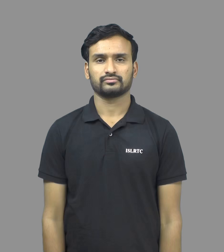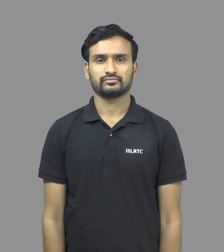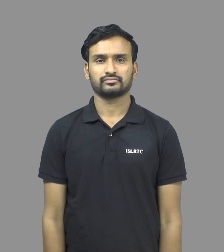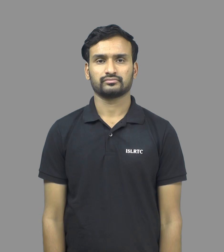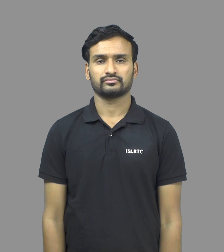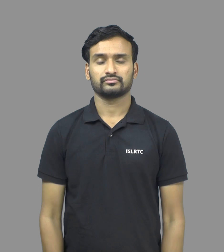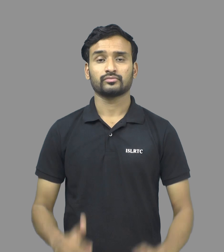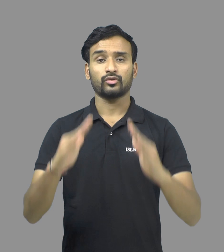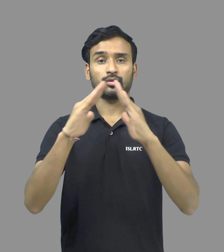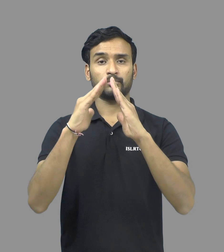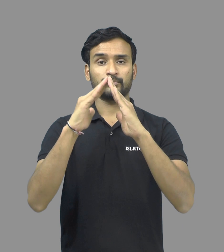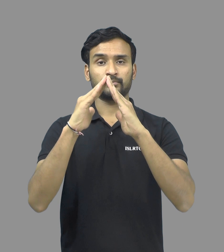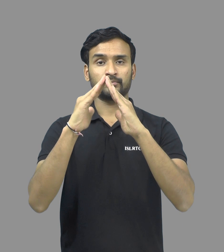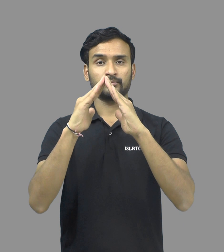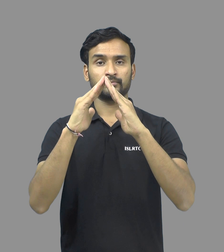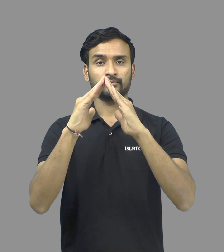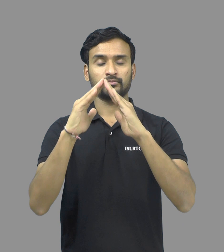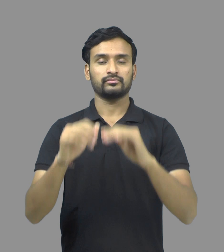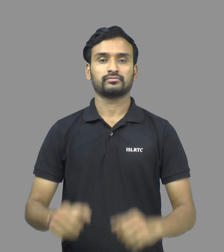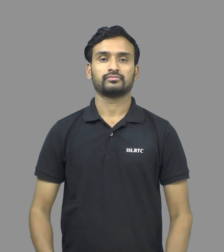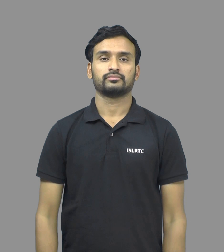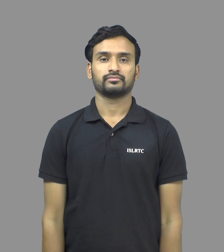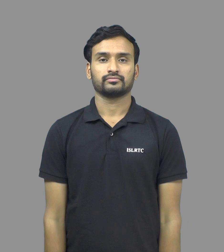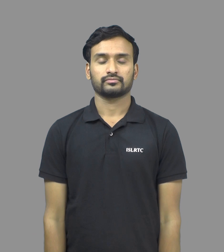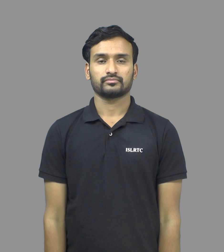House Home